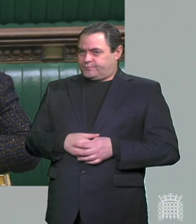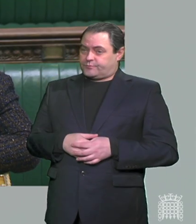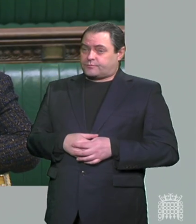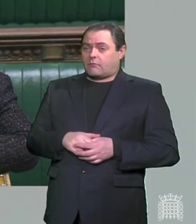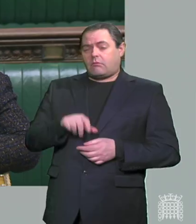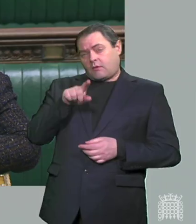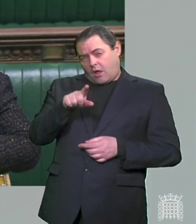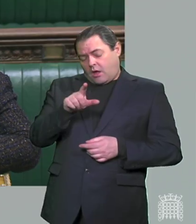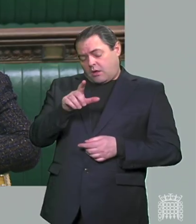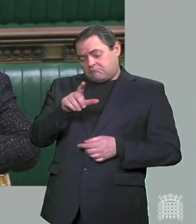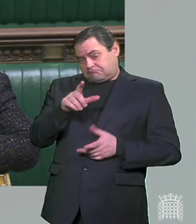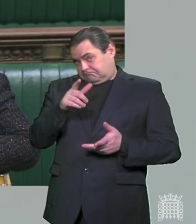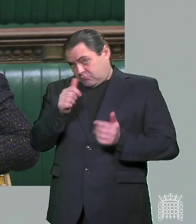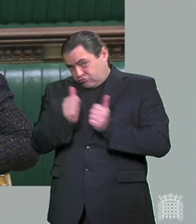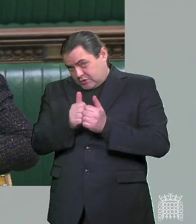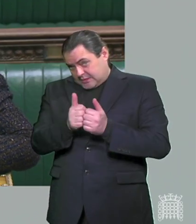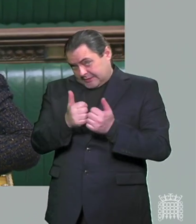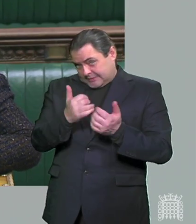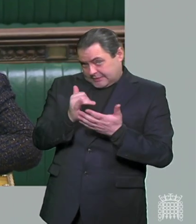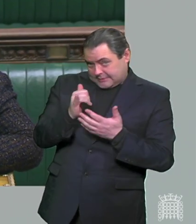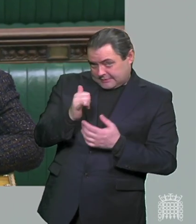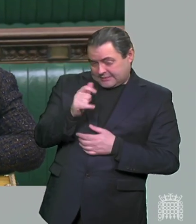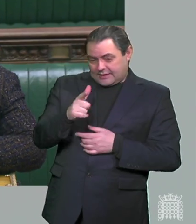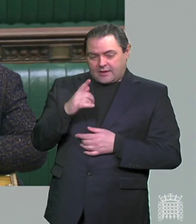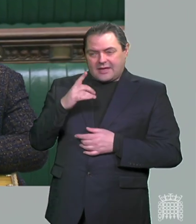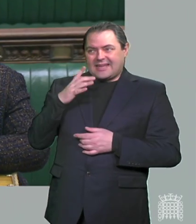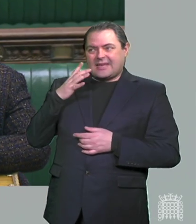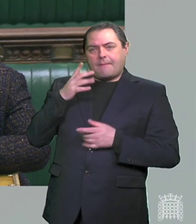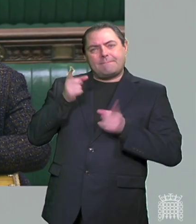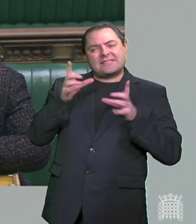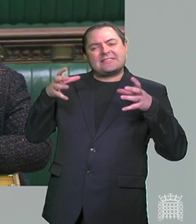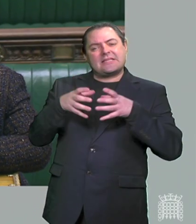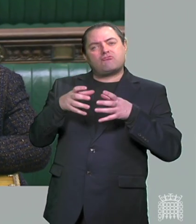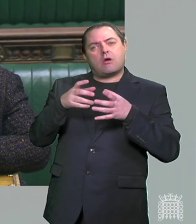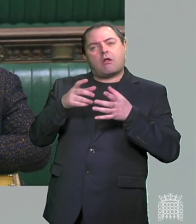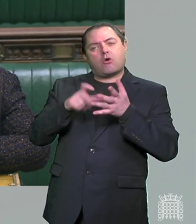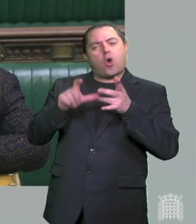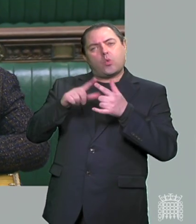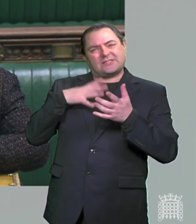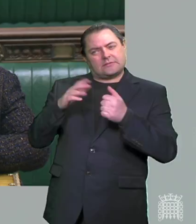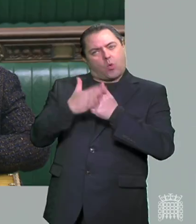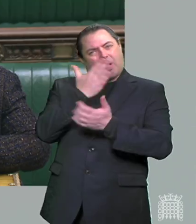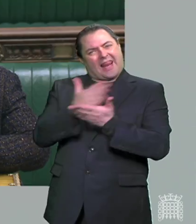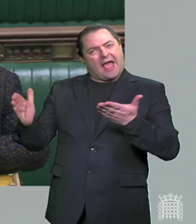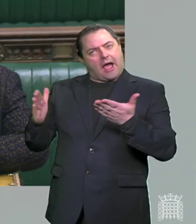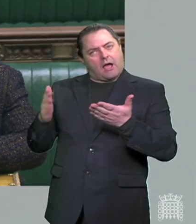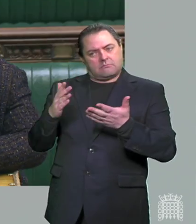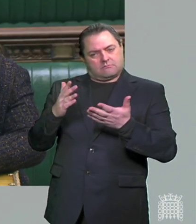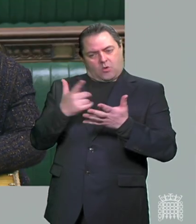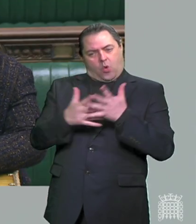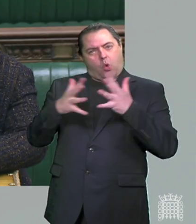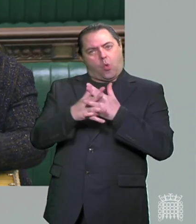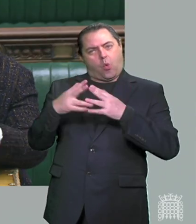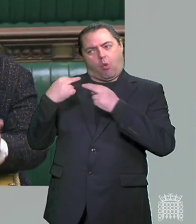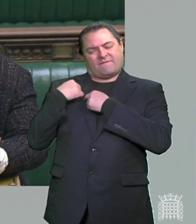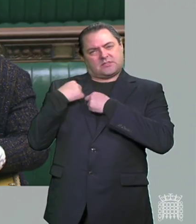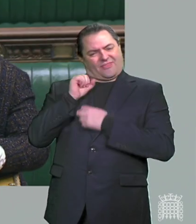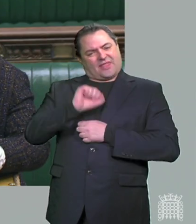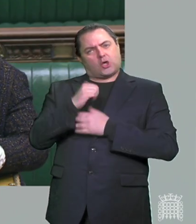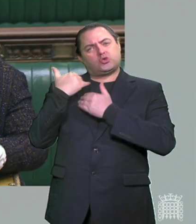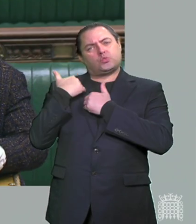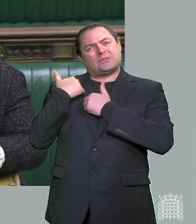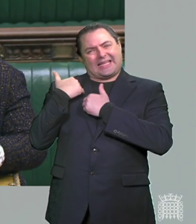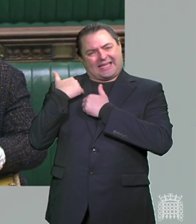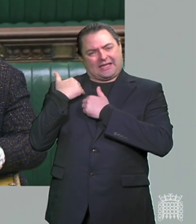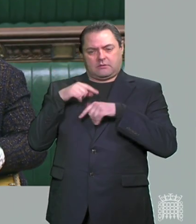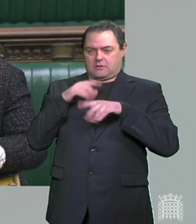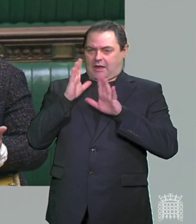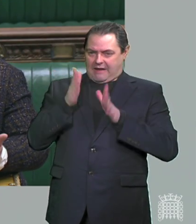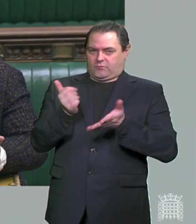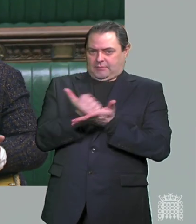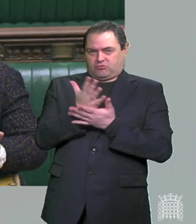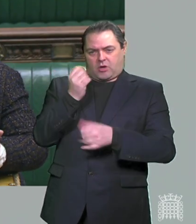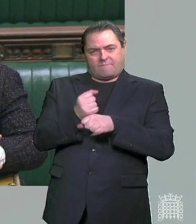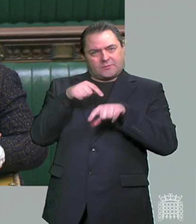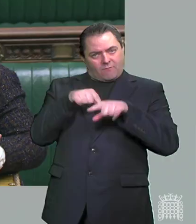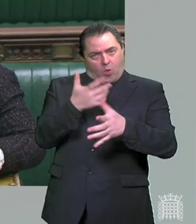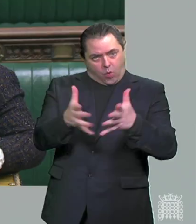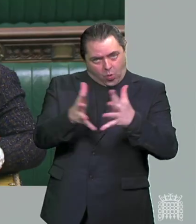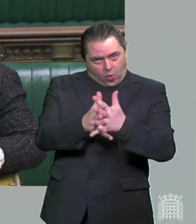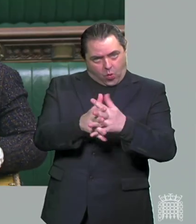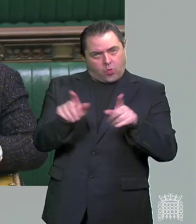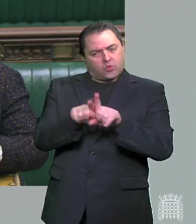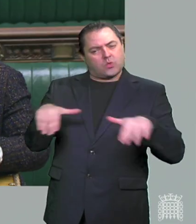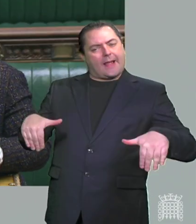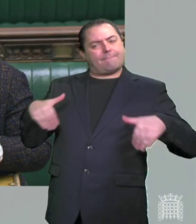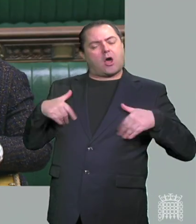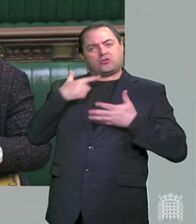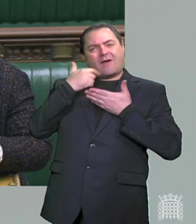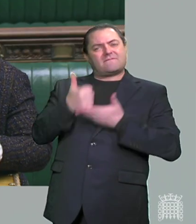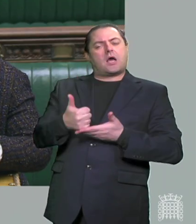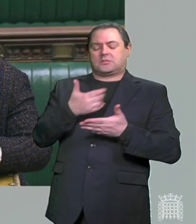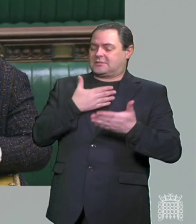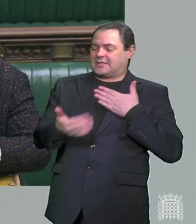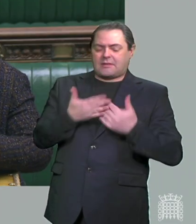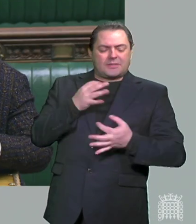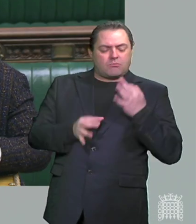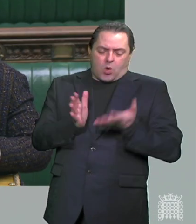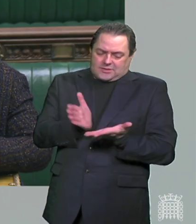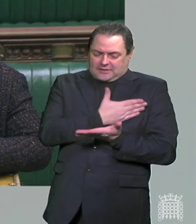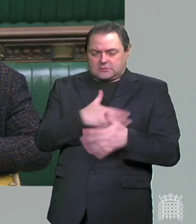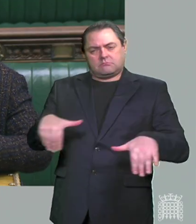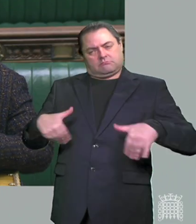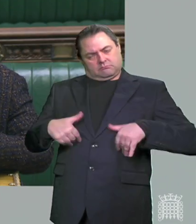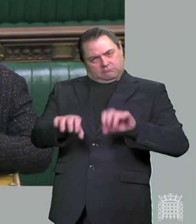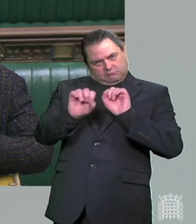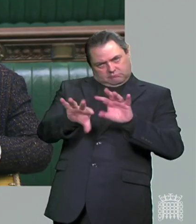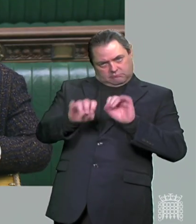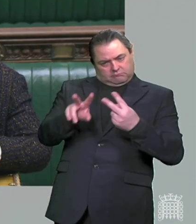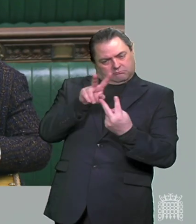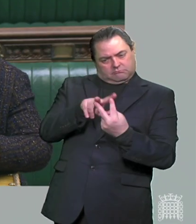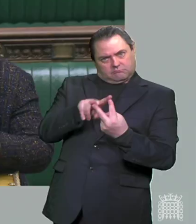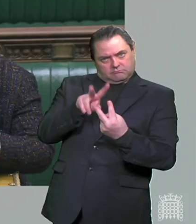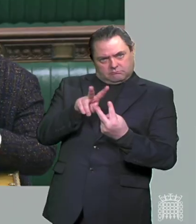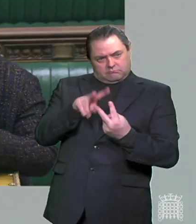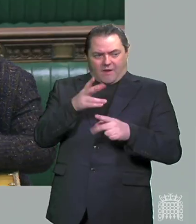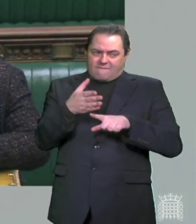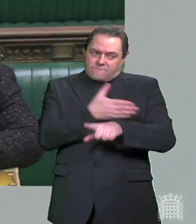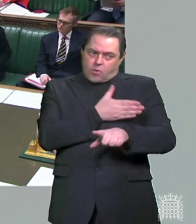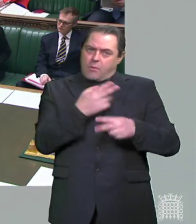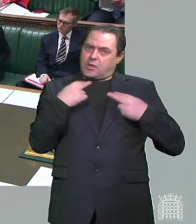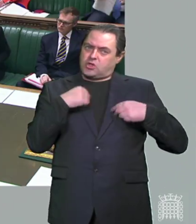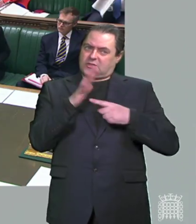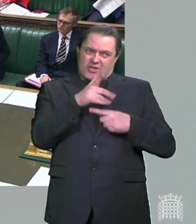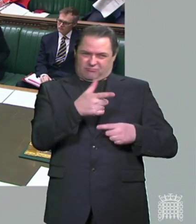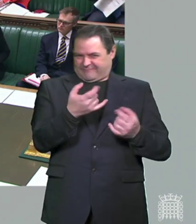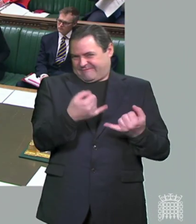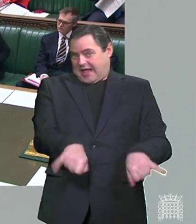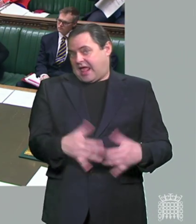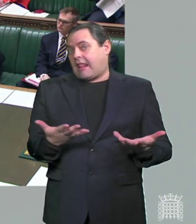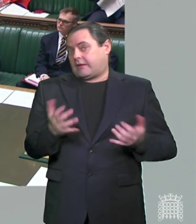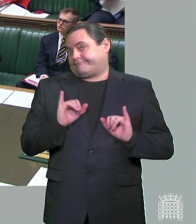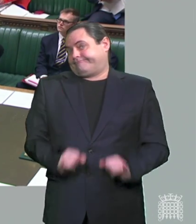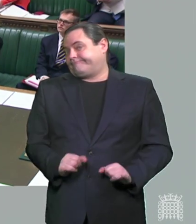Does she agree that it would be helpful to provide greater clarity within the ministerial code on the duties of Law Officers, particularly on upholding the rule of law within Government and providing impartial legal advice regardless of political considerations—both areas that the former Attorney General fell so drastically short on?